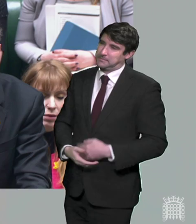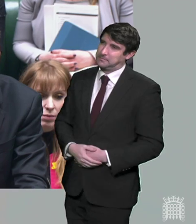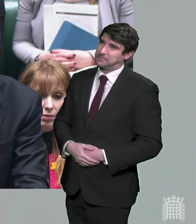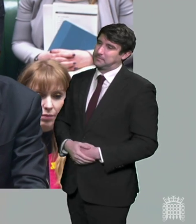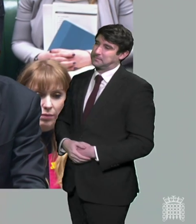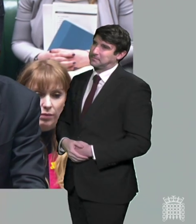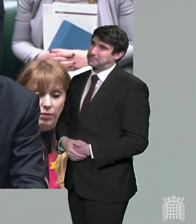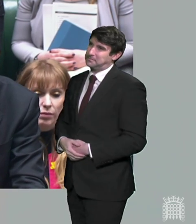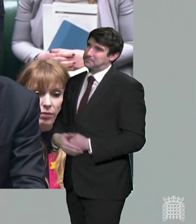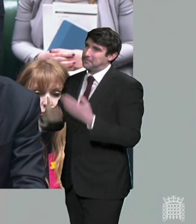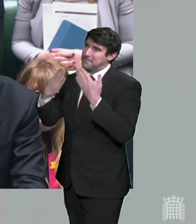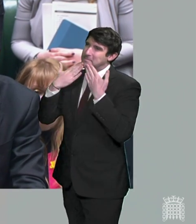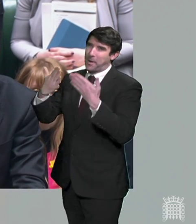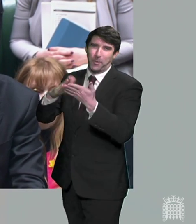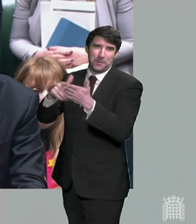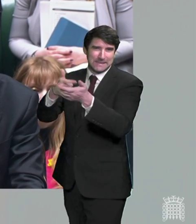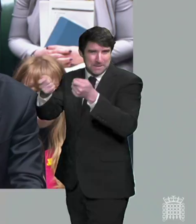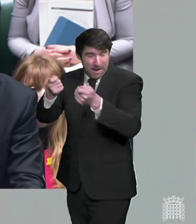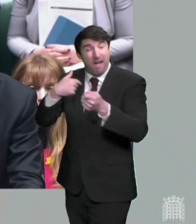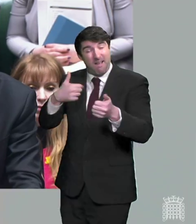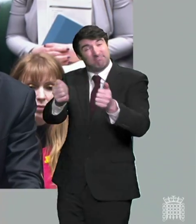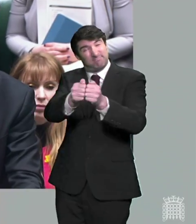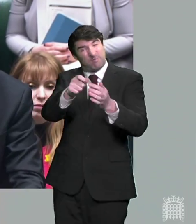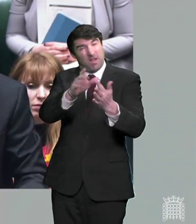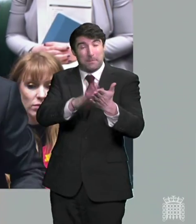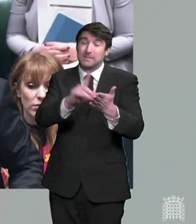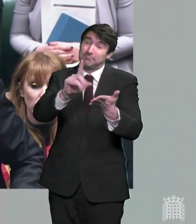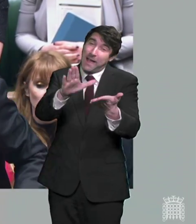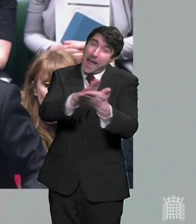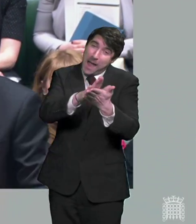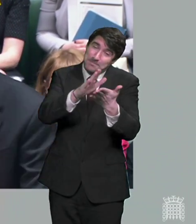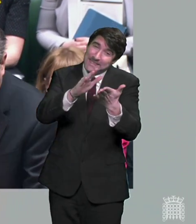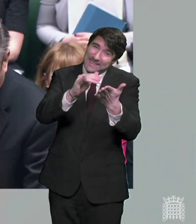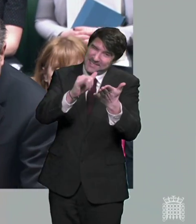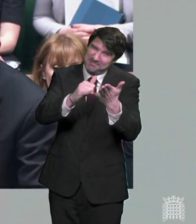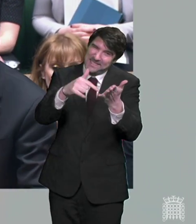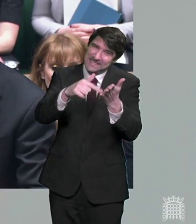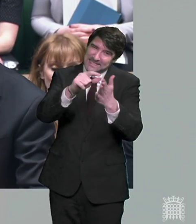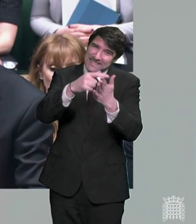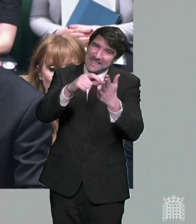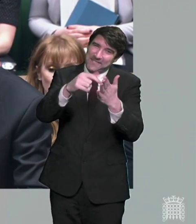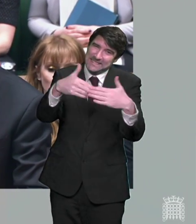Can I join the Prime Minister in wishing everybody a happy St David’s Day?